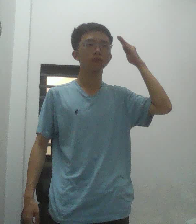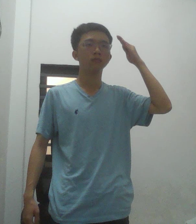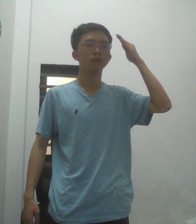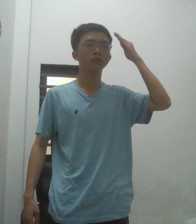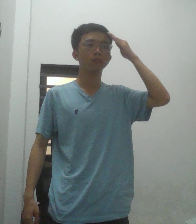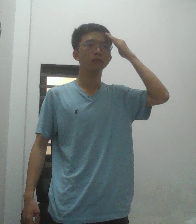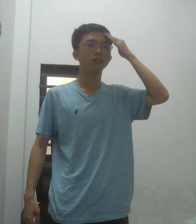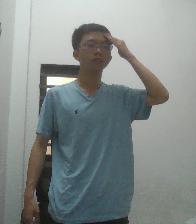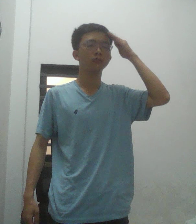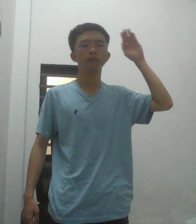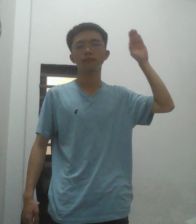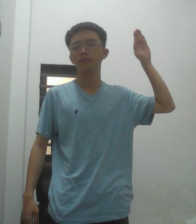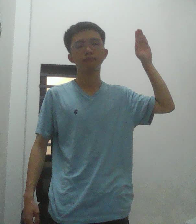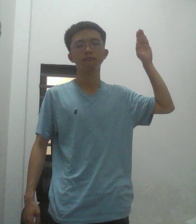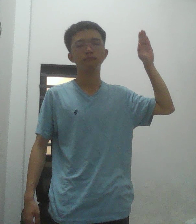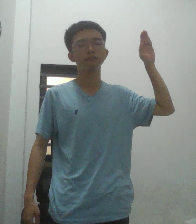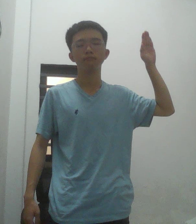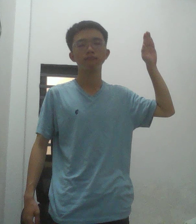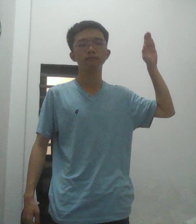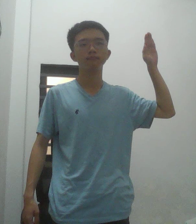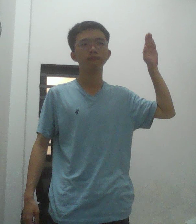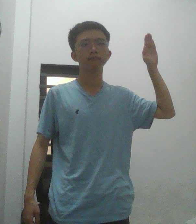khong biet